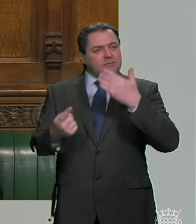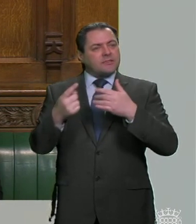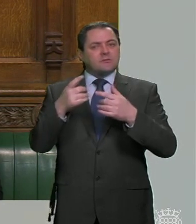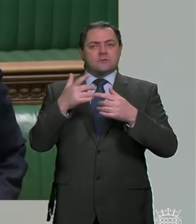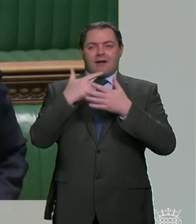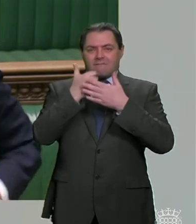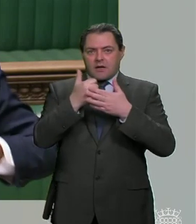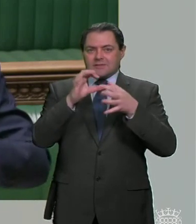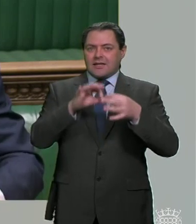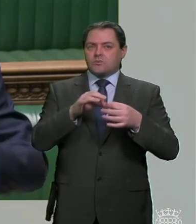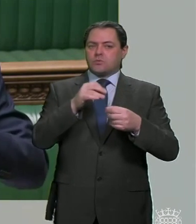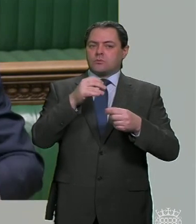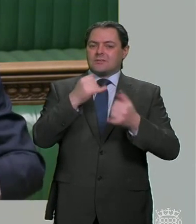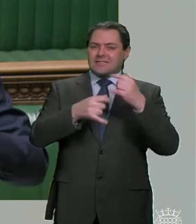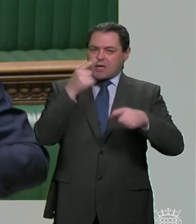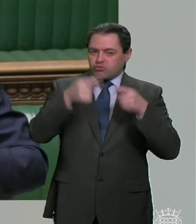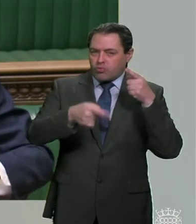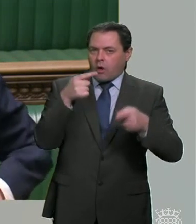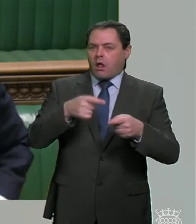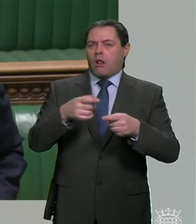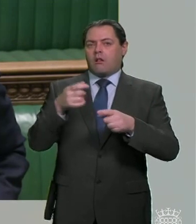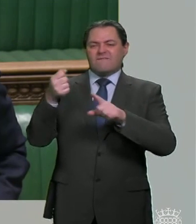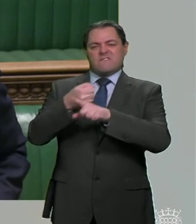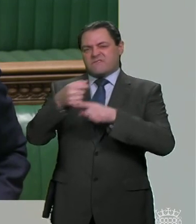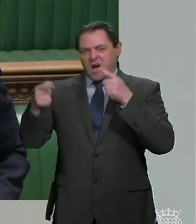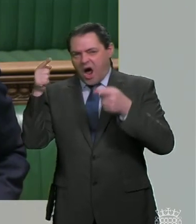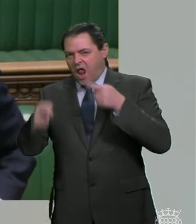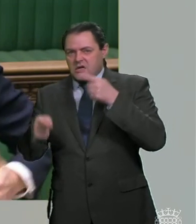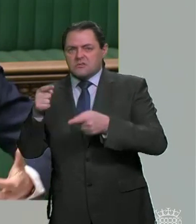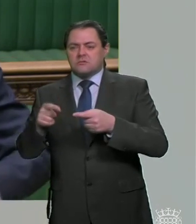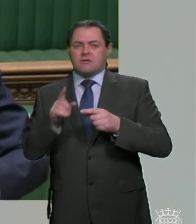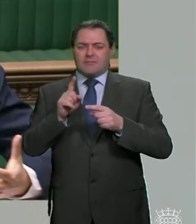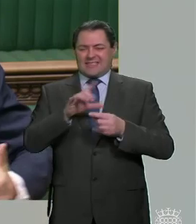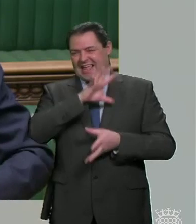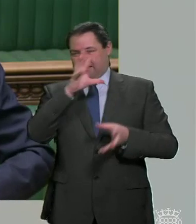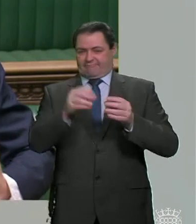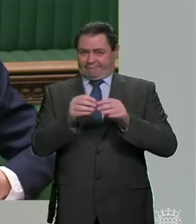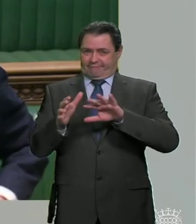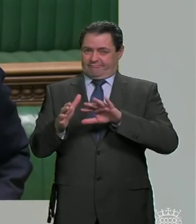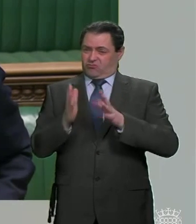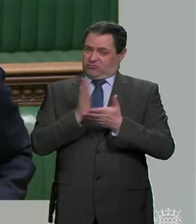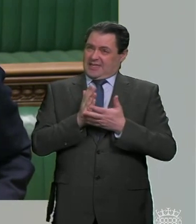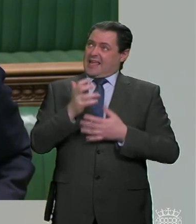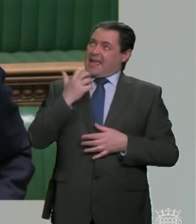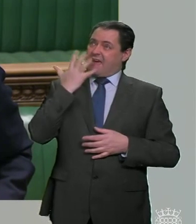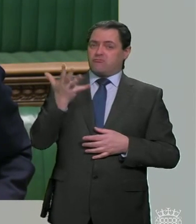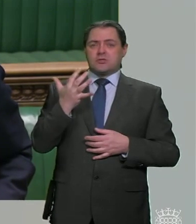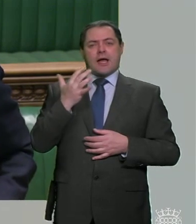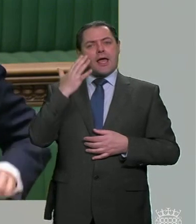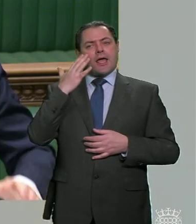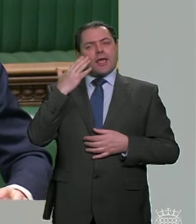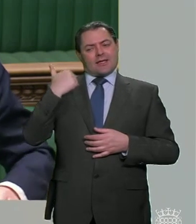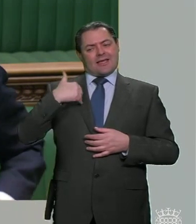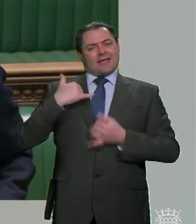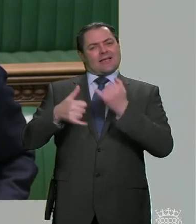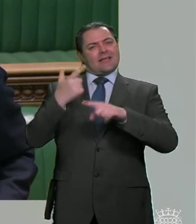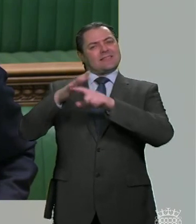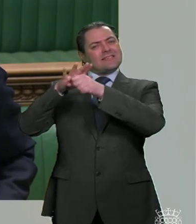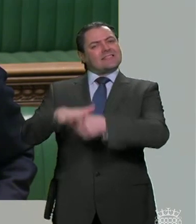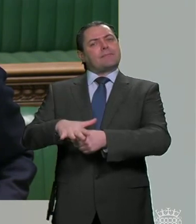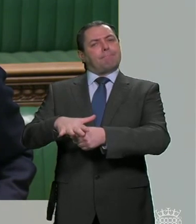We can do all that kind of thing, but we have to address the fundamental issue of the casual everyday sexism and apathy that fail to